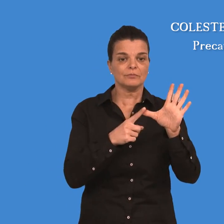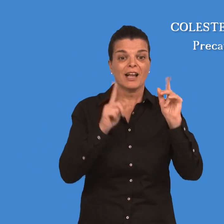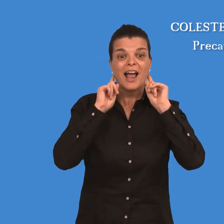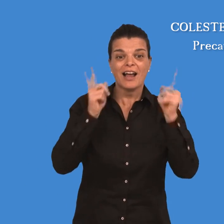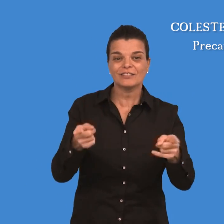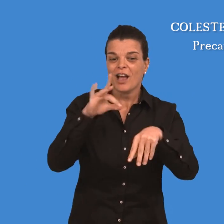caso